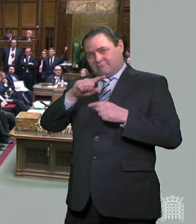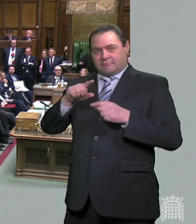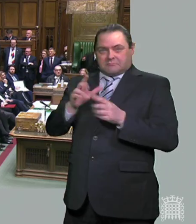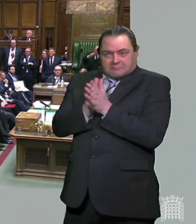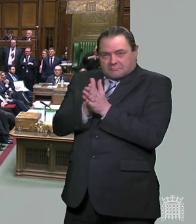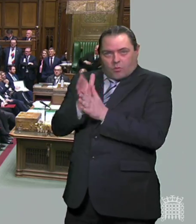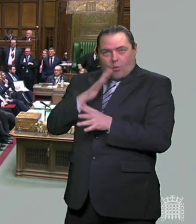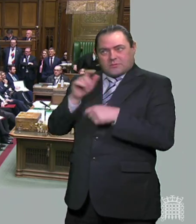aspiring Lionesses?